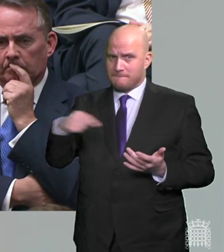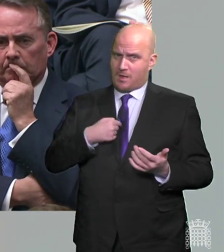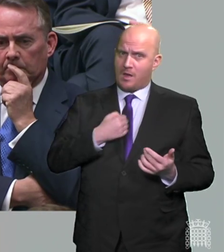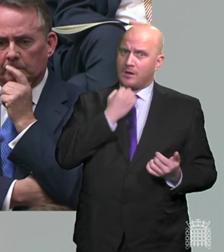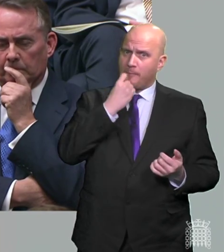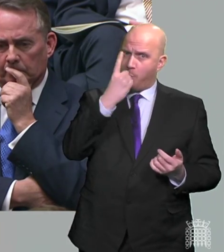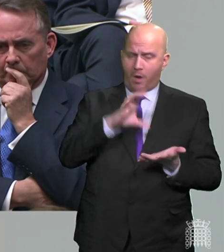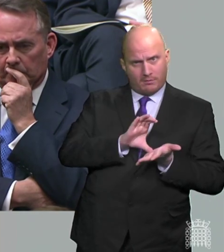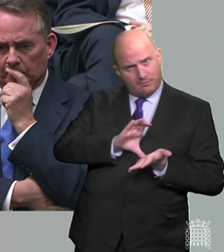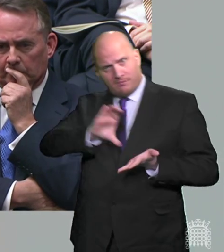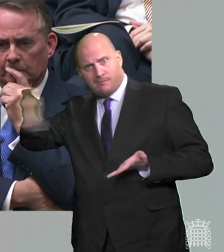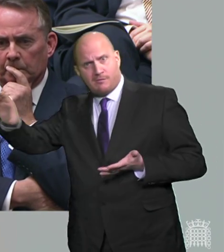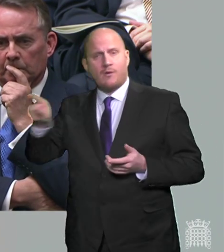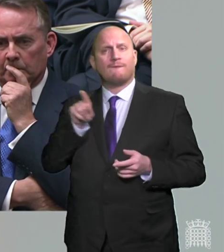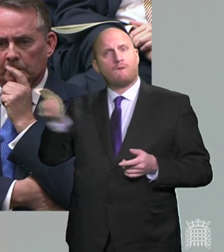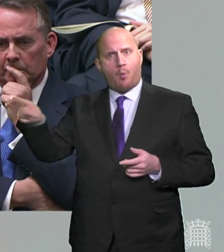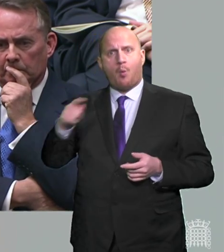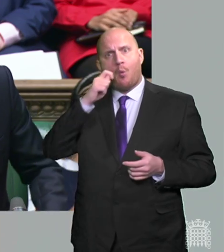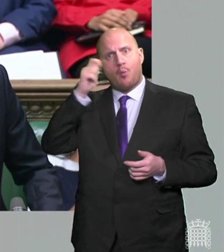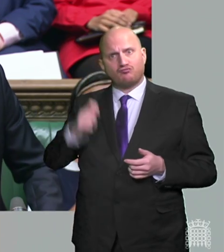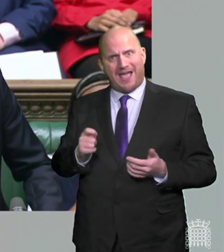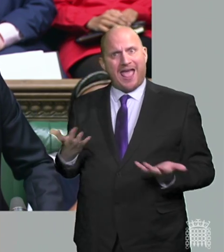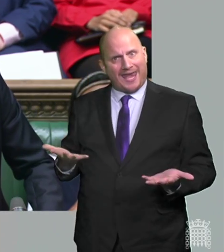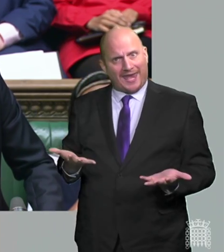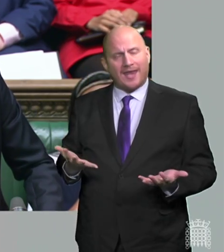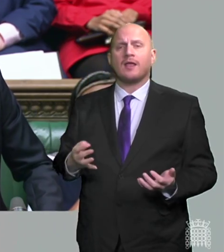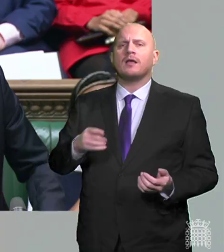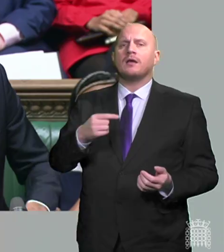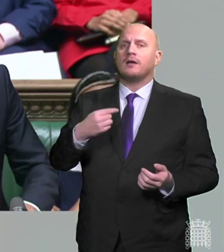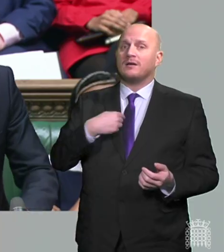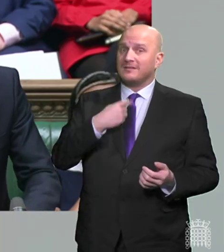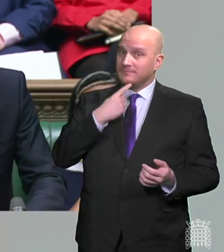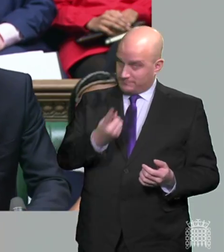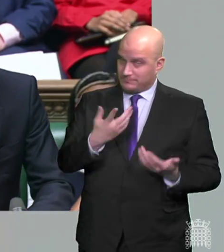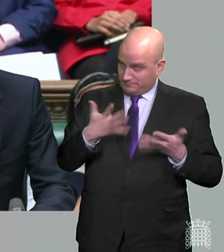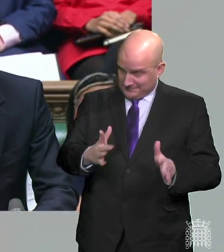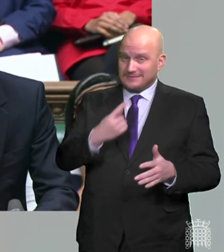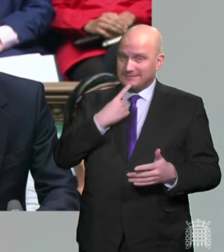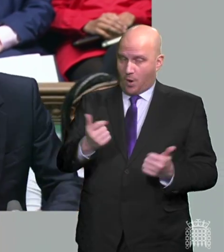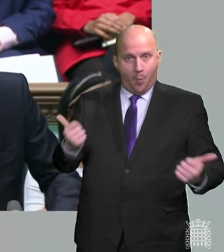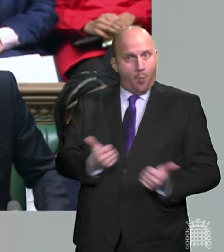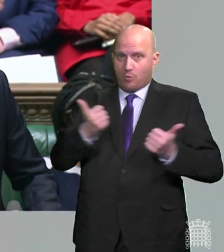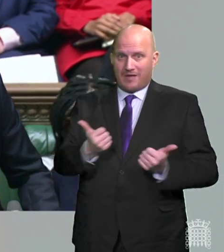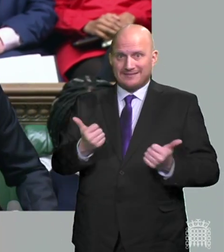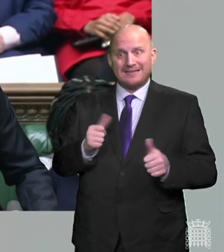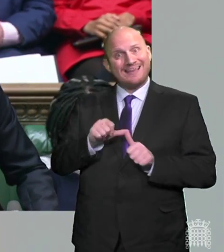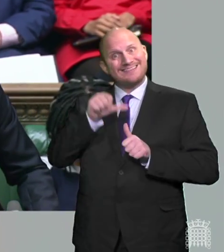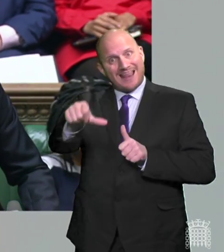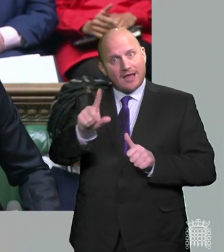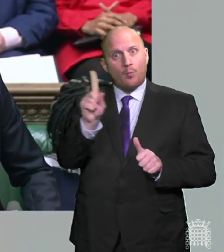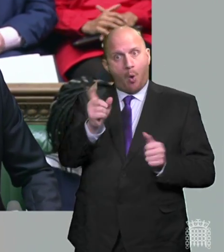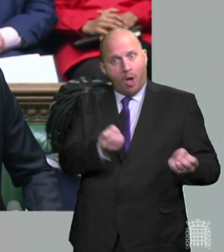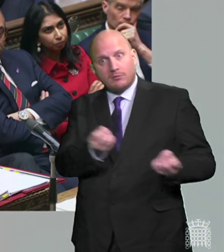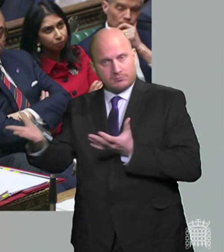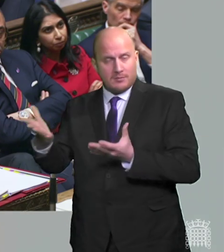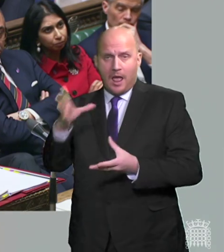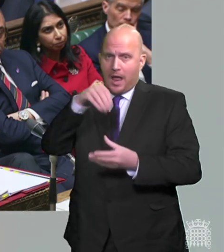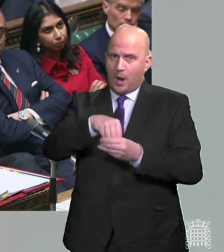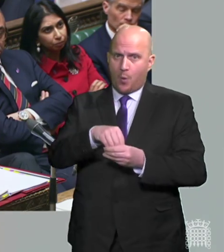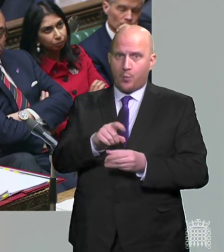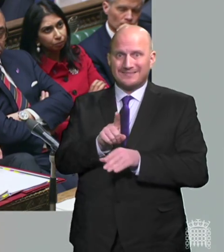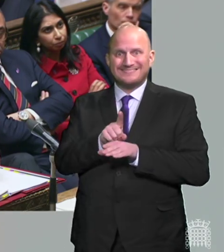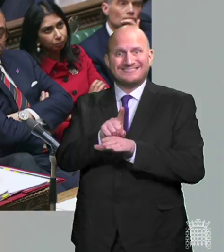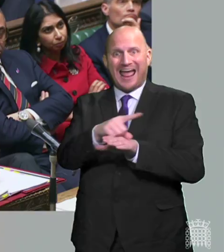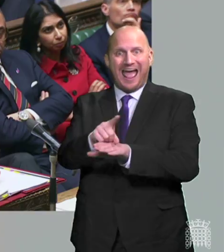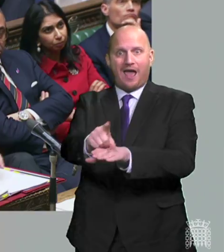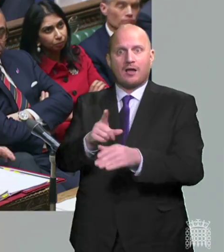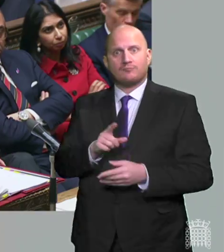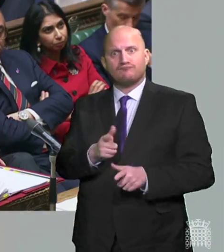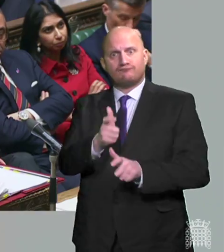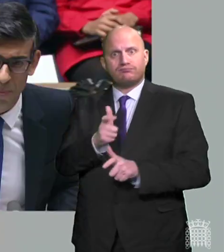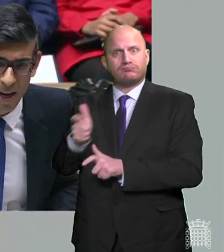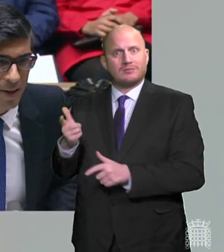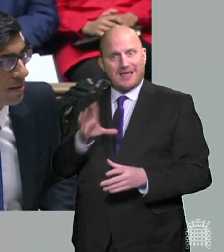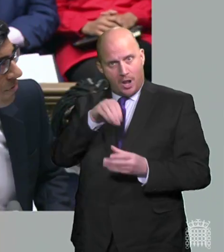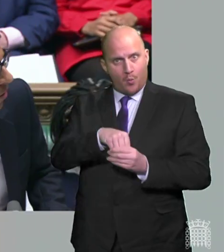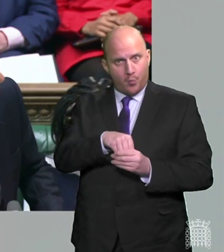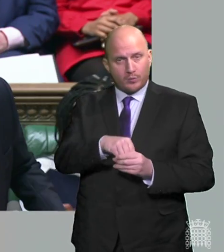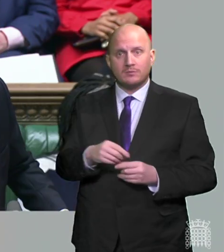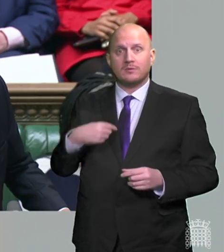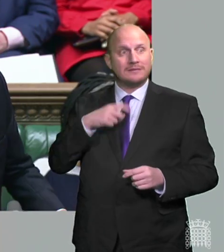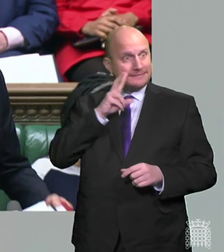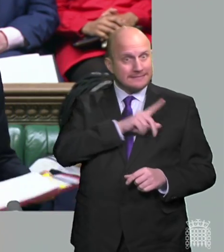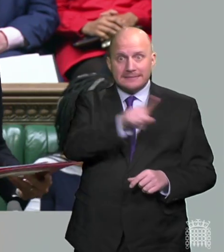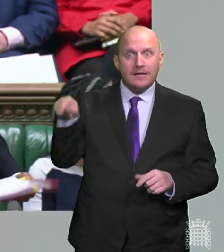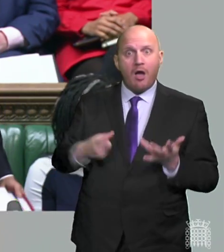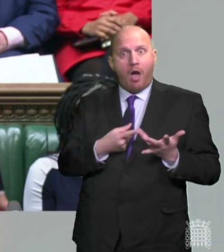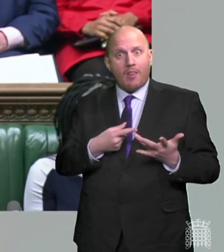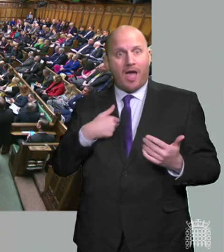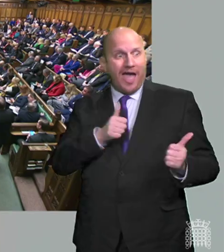As my right honourable Friend knows, last week I announced that we would gift many battle tanks as part of the next major package of UK support to Ukraine, and I am pleased that our friends and allies are preparing to follow our lead.